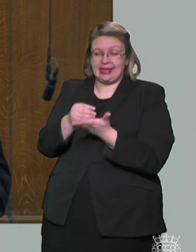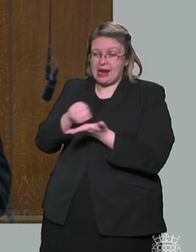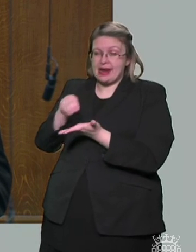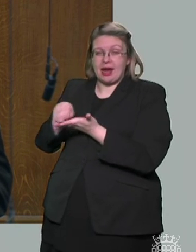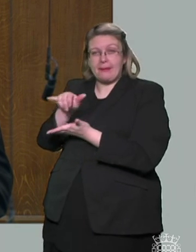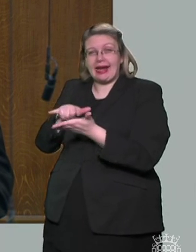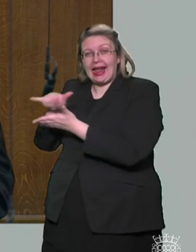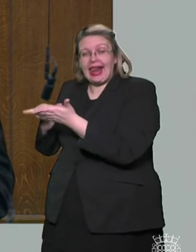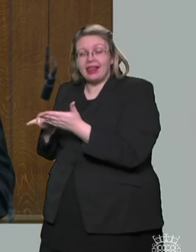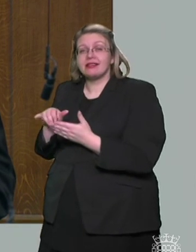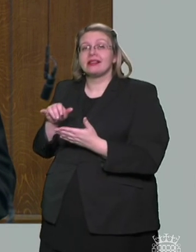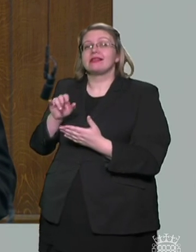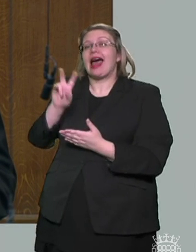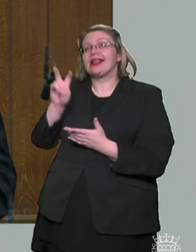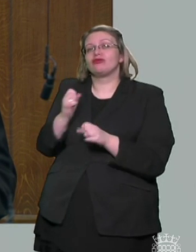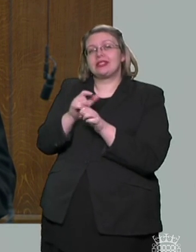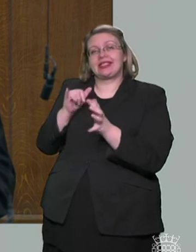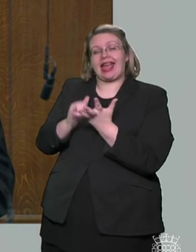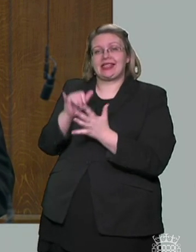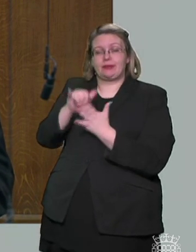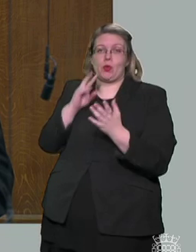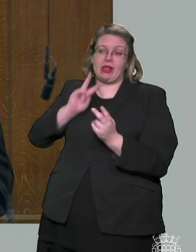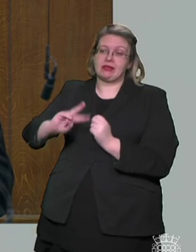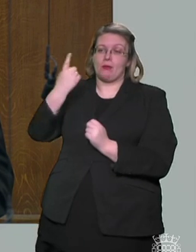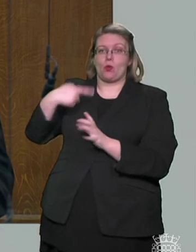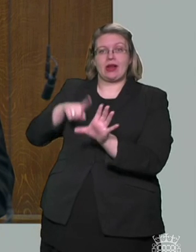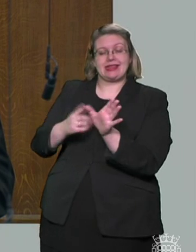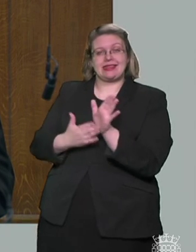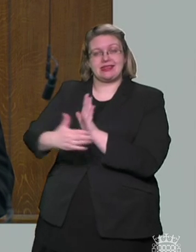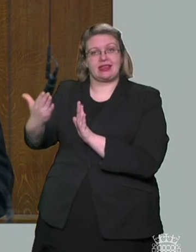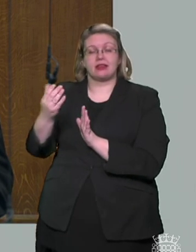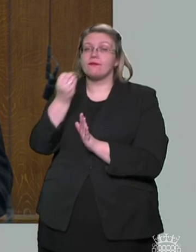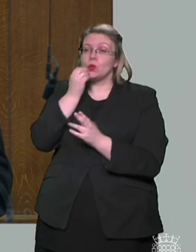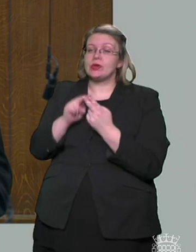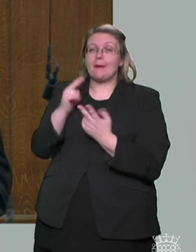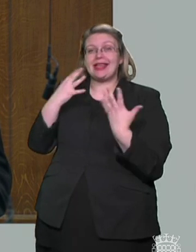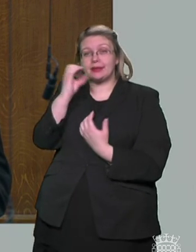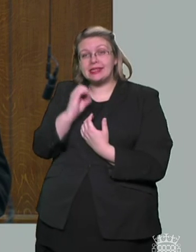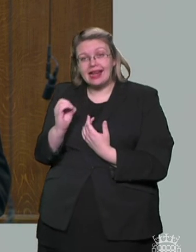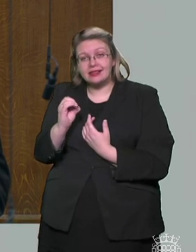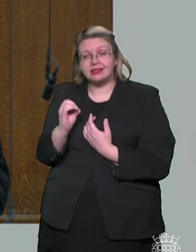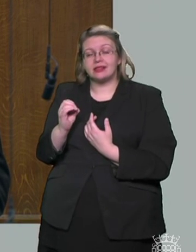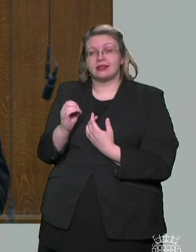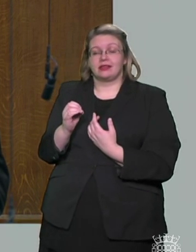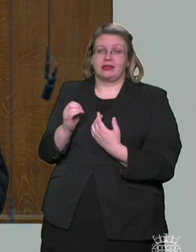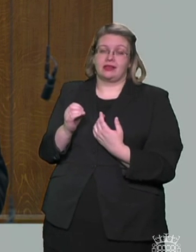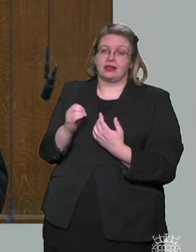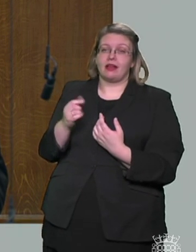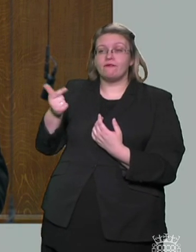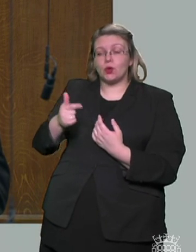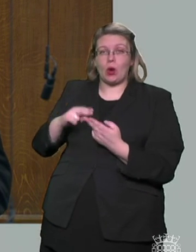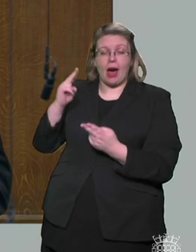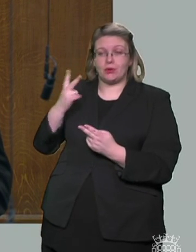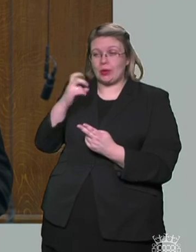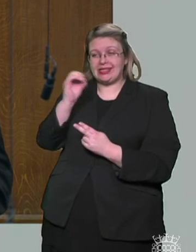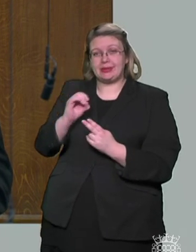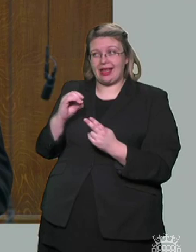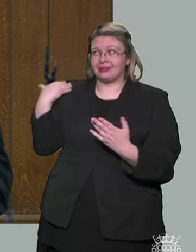As we have heard, energy bills are set to double by the end of this year and food prices to rise by 10% to 15% by year end, and fuel is already 22% up year on year.